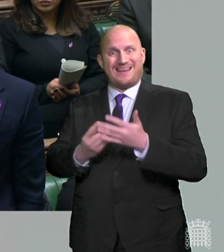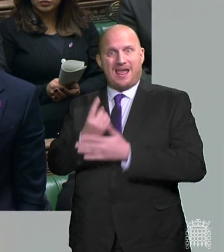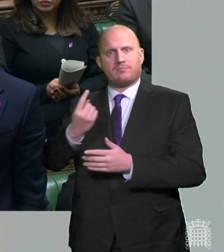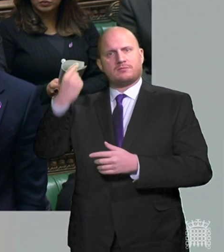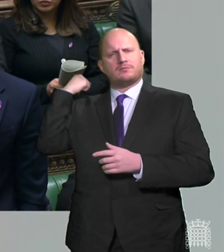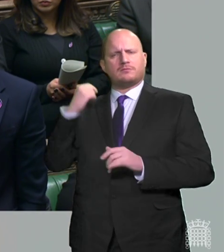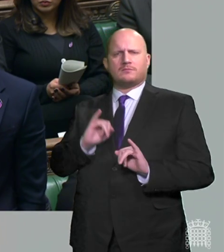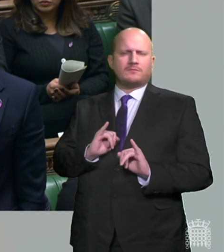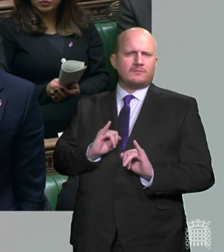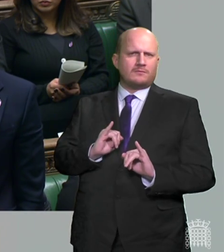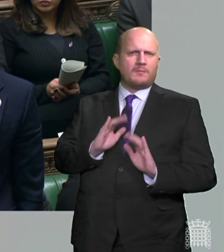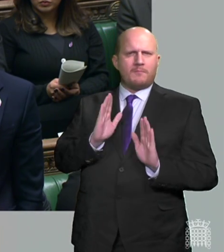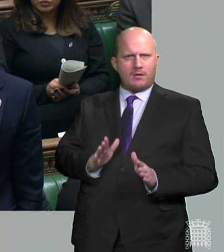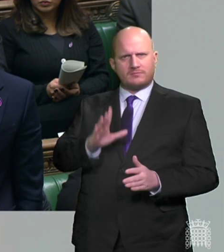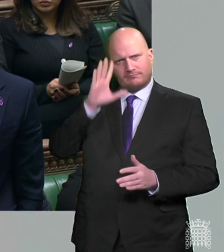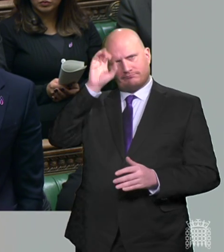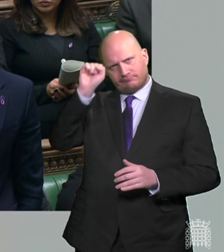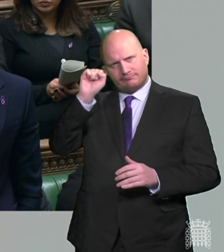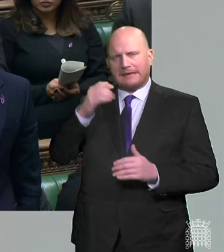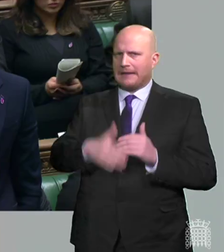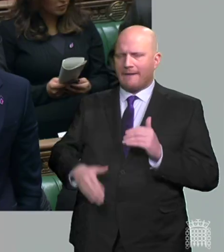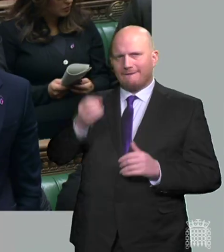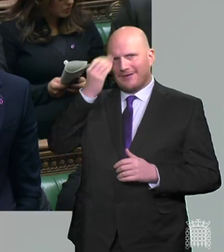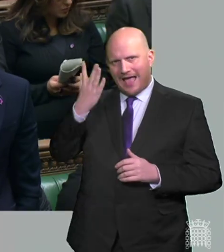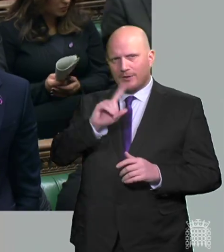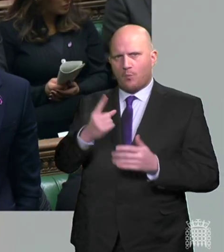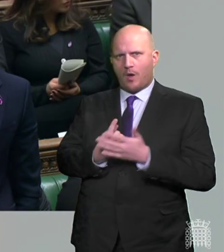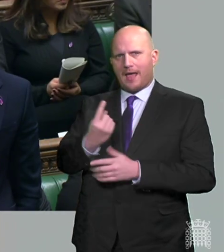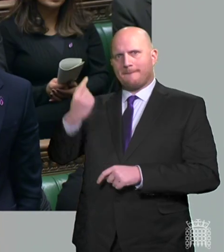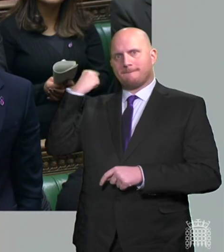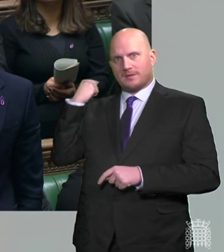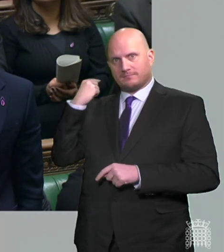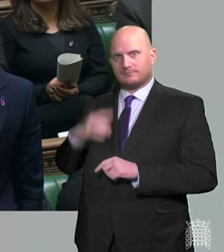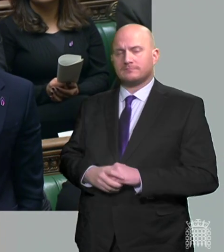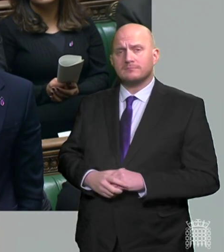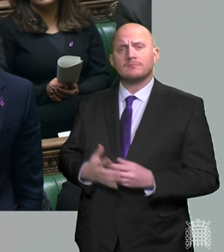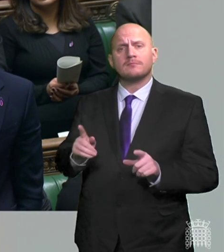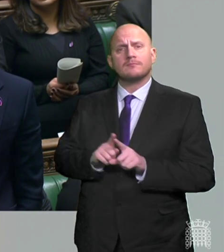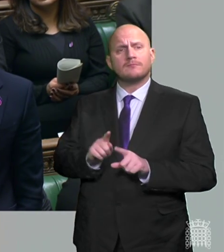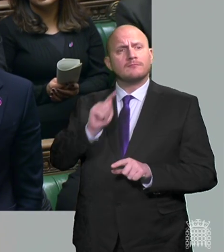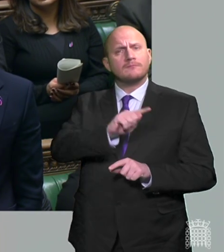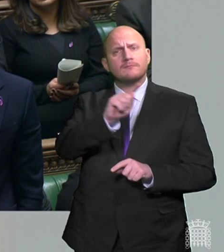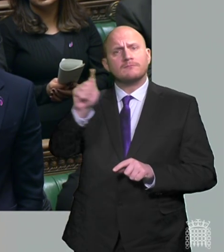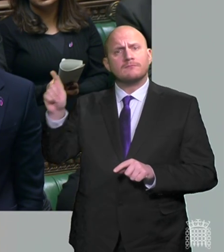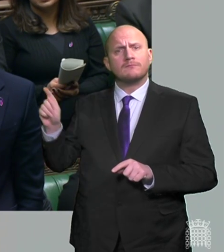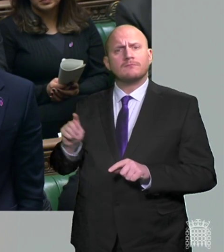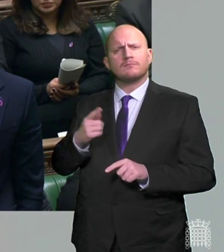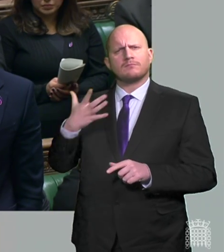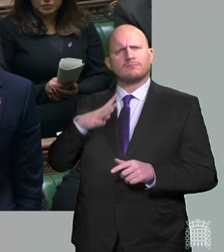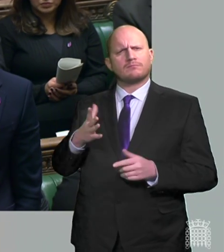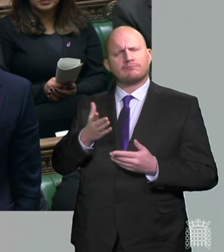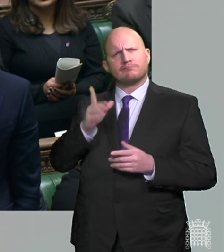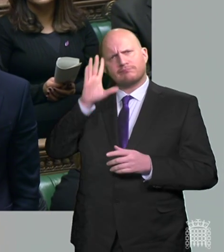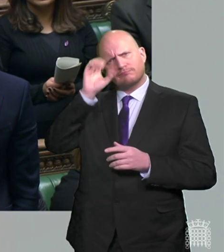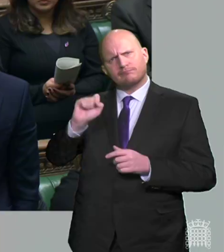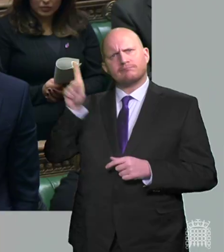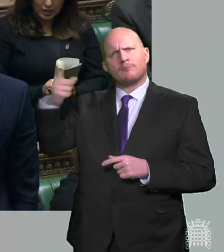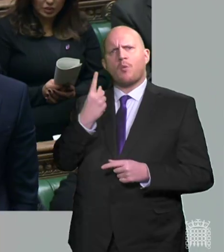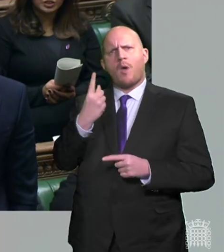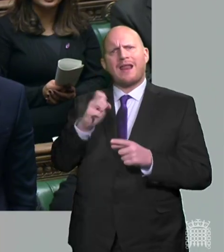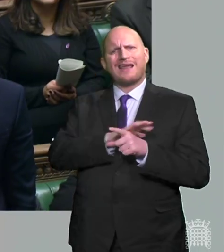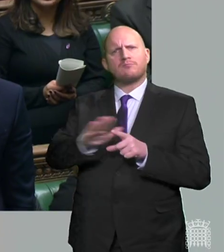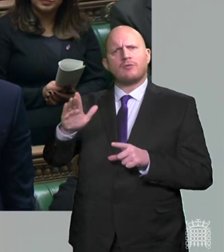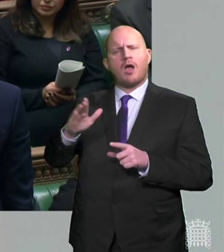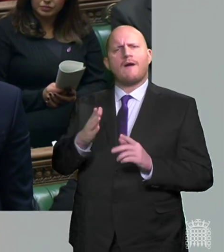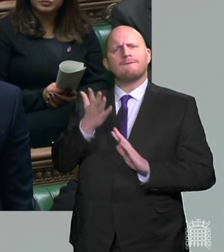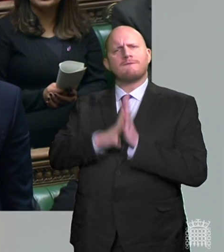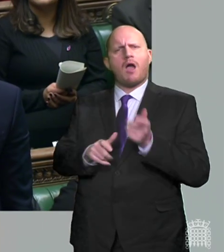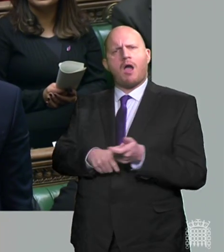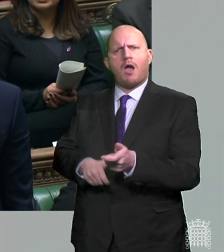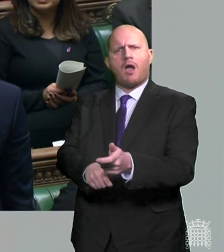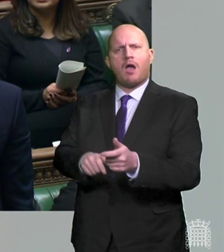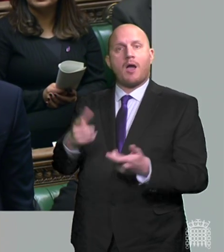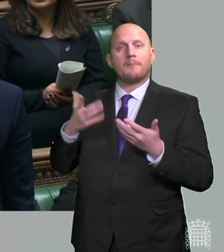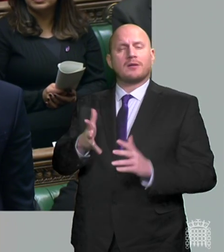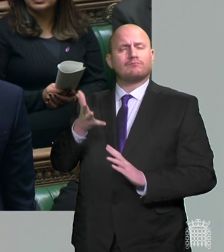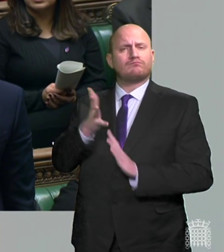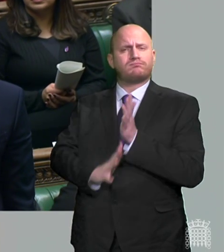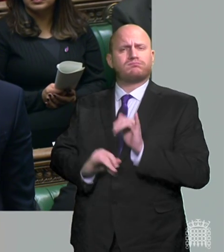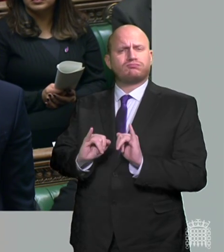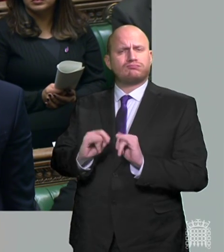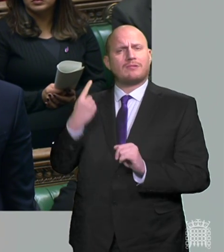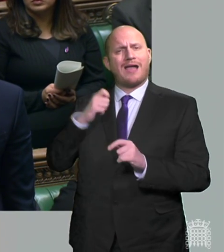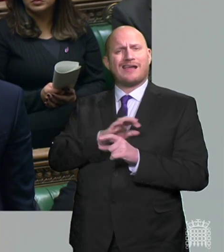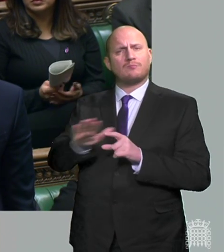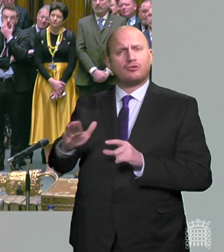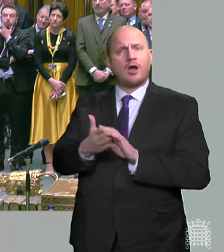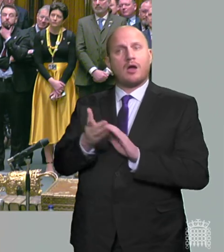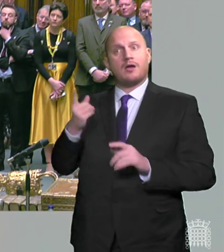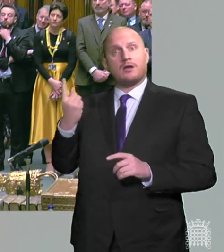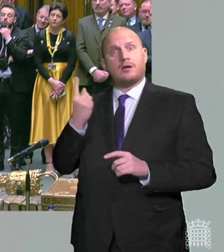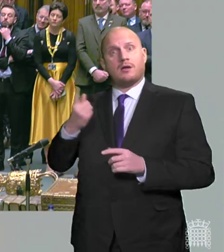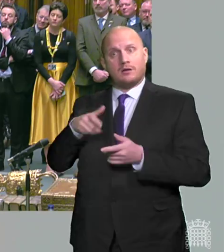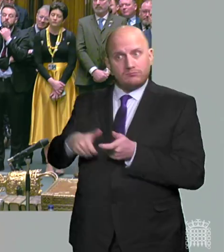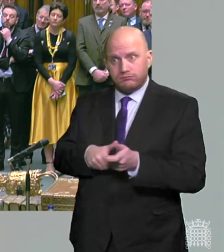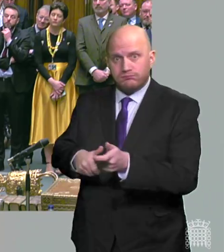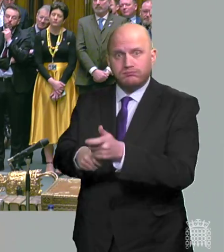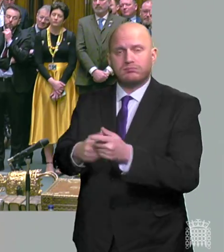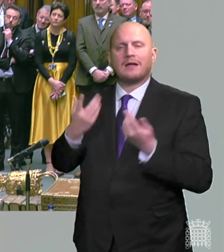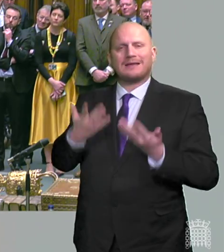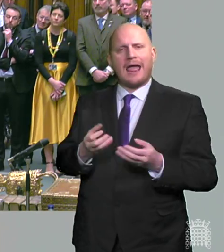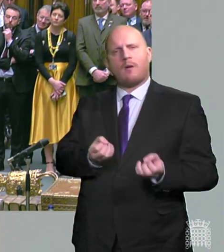May I send my heartfelt thoughts, and indeed I hope those of all across the Chamber, to the firefighter who is in a serious condition following the blaze in Edinburgh just a few days ago?